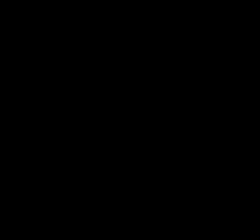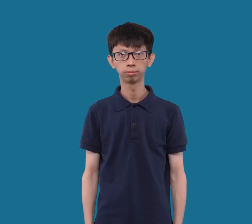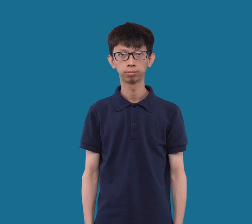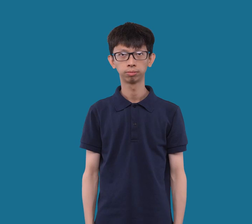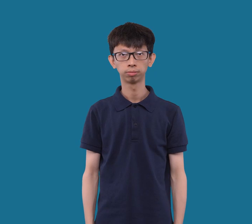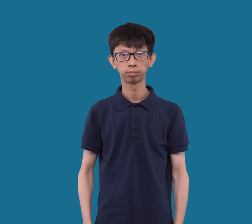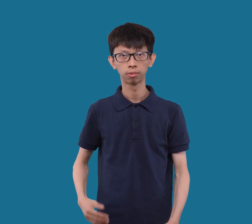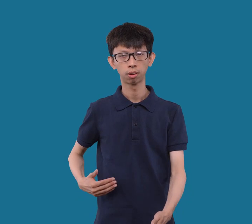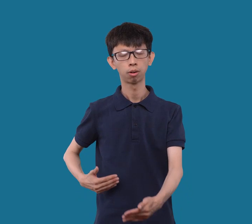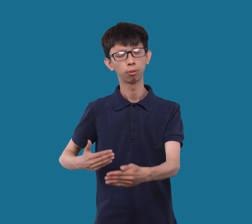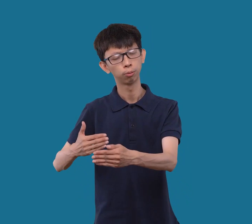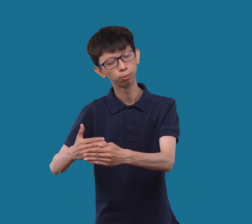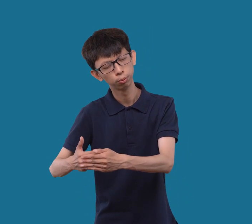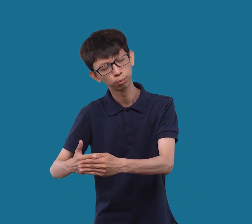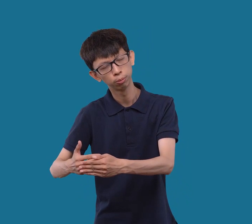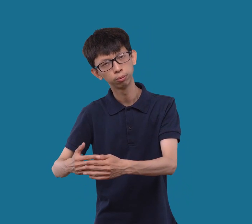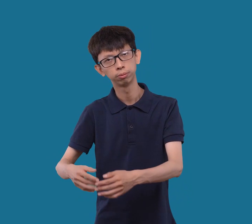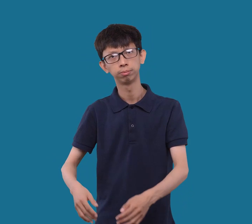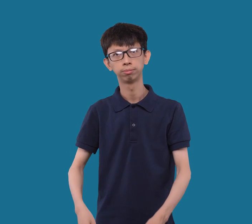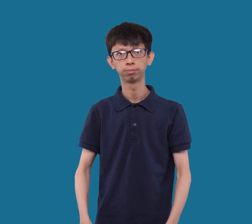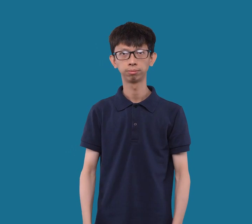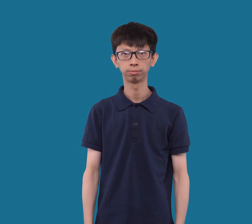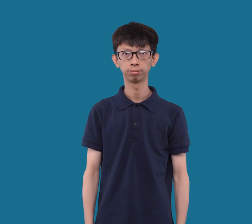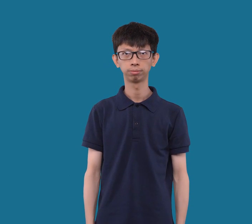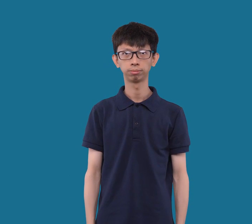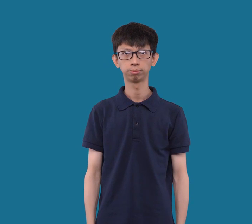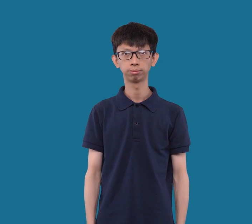gần gũi